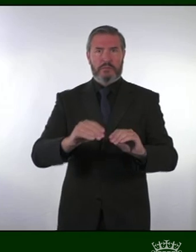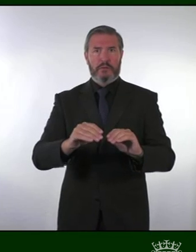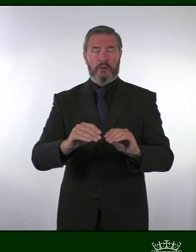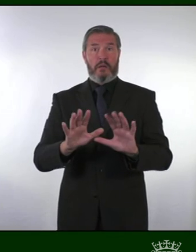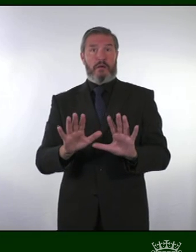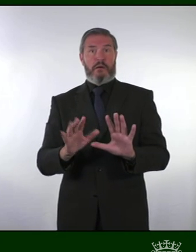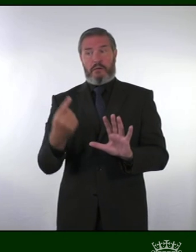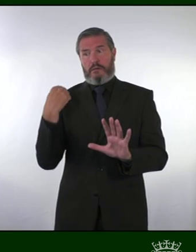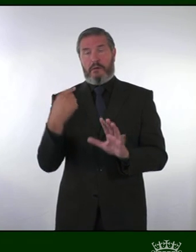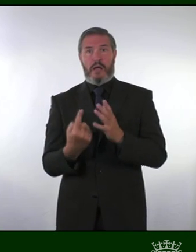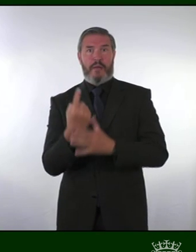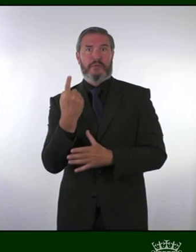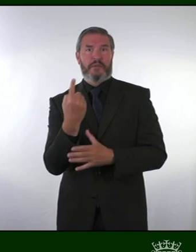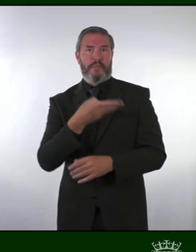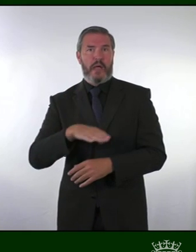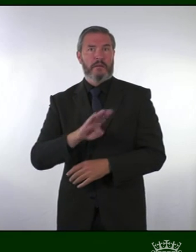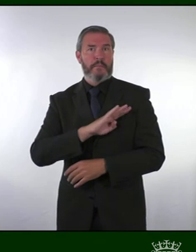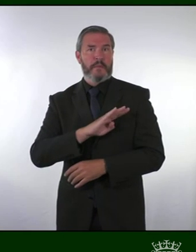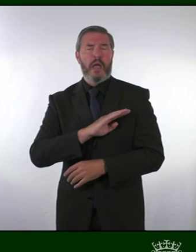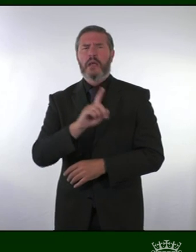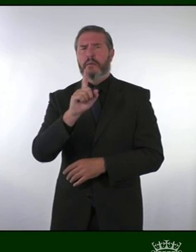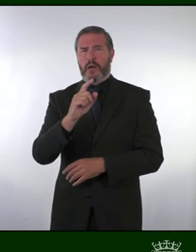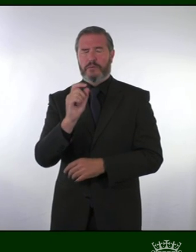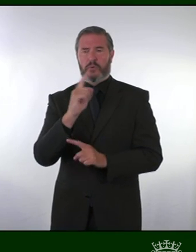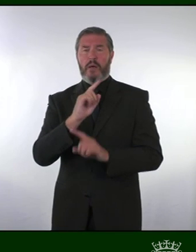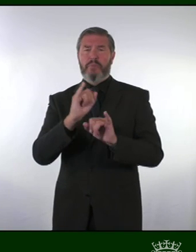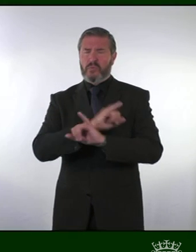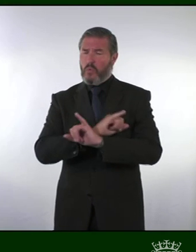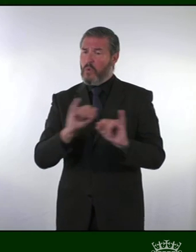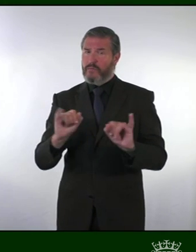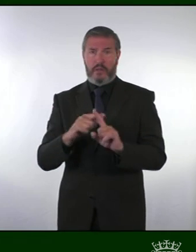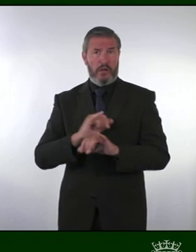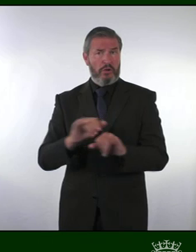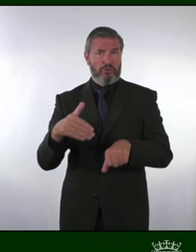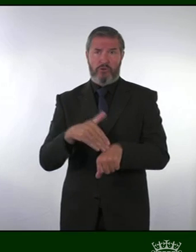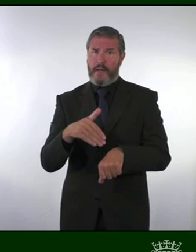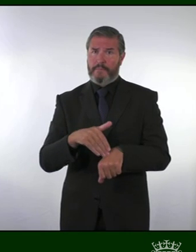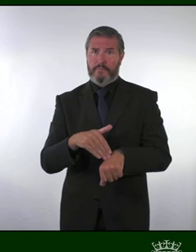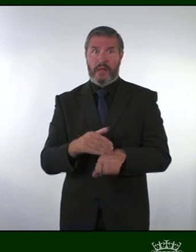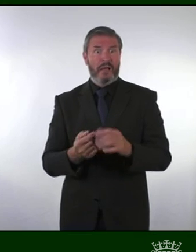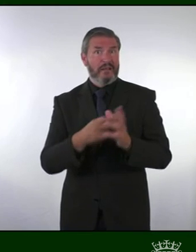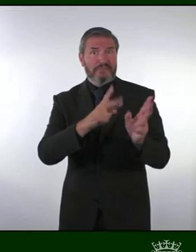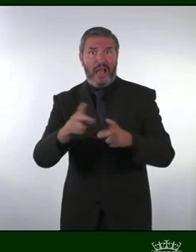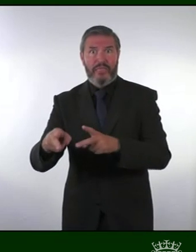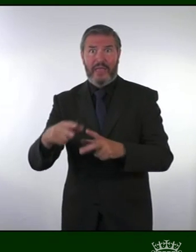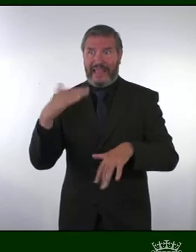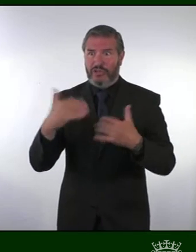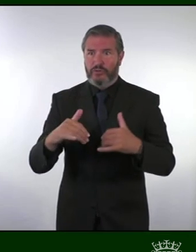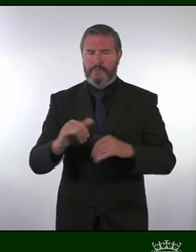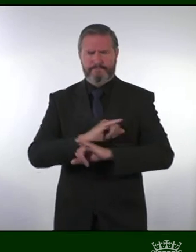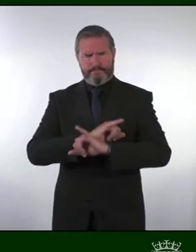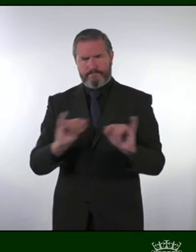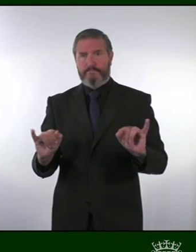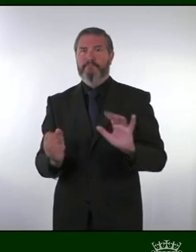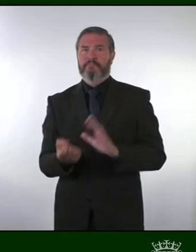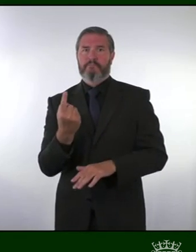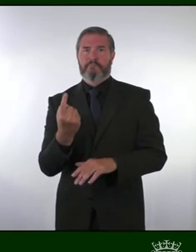It was a really extraordinary moment, but it was also an appalling crime and an appalling tragedy.